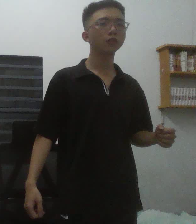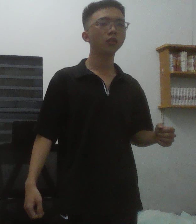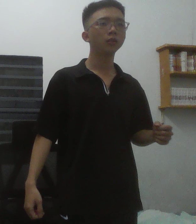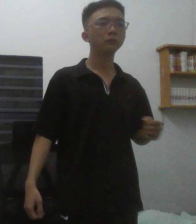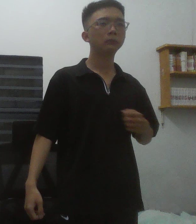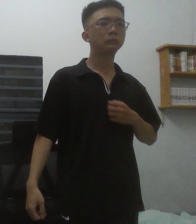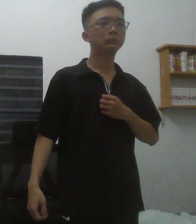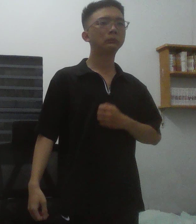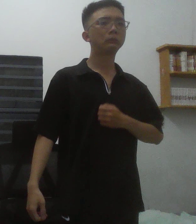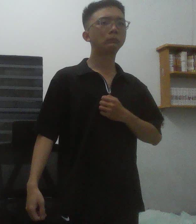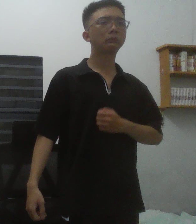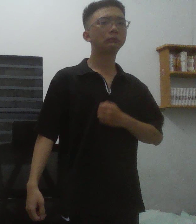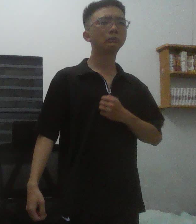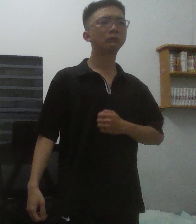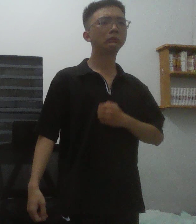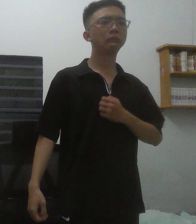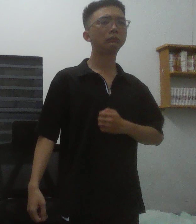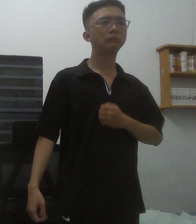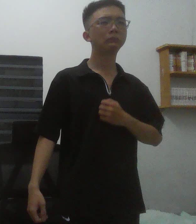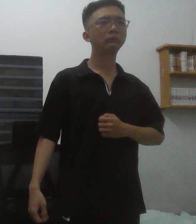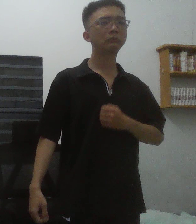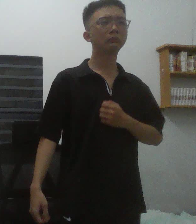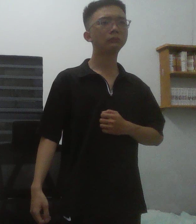ghen